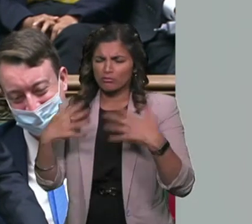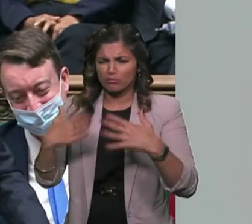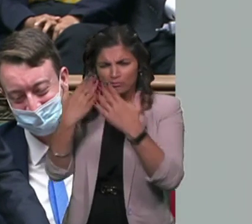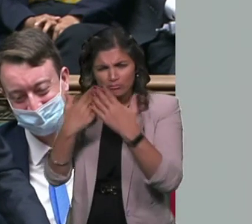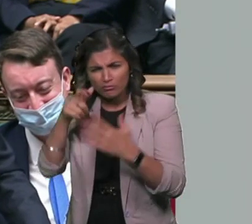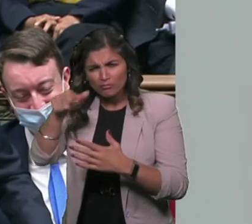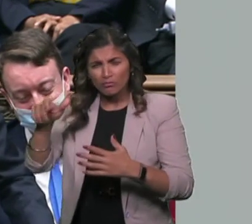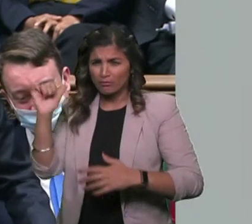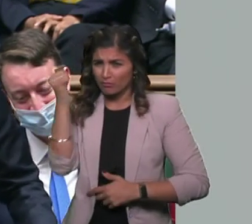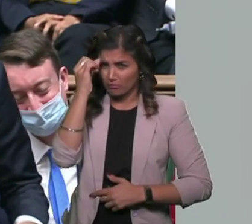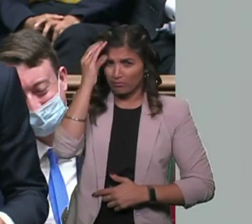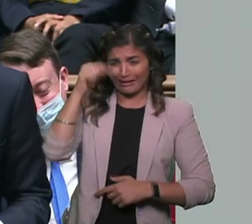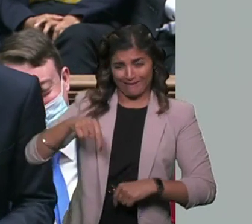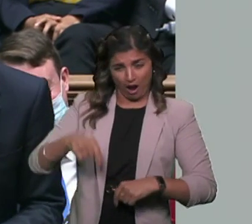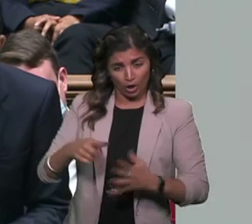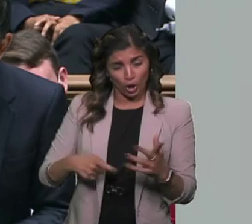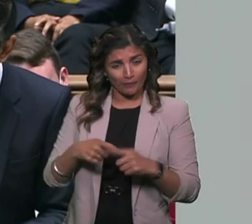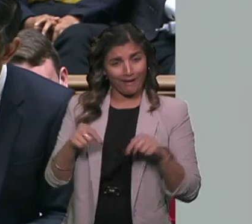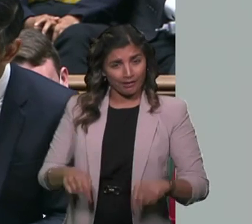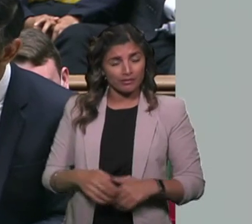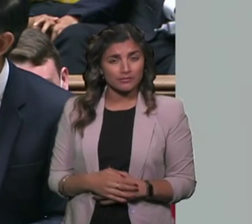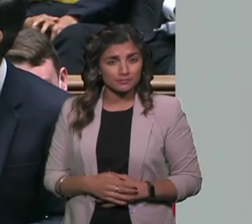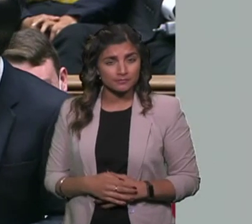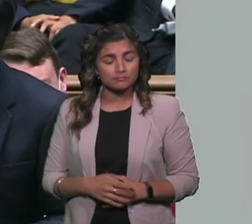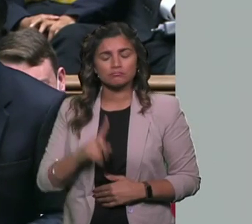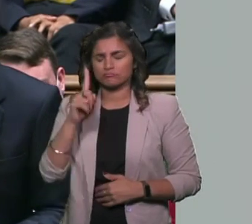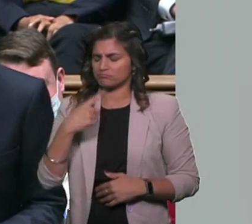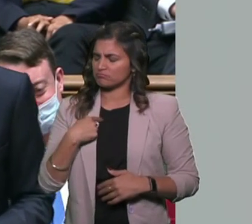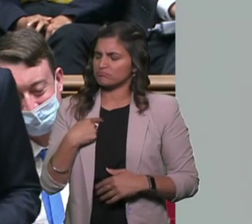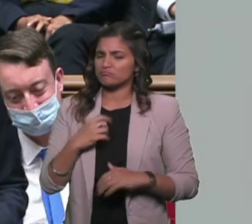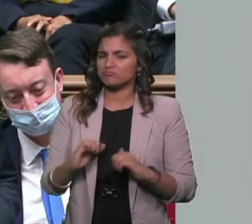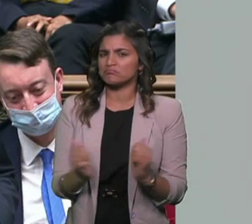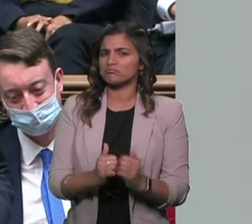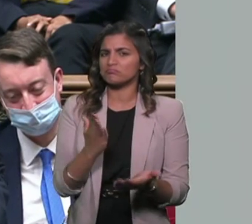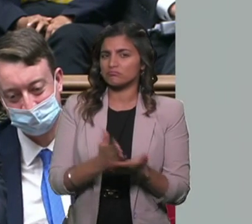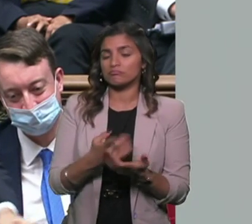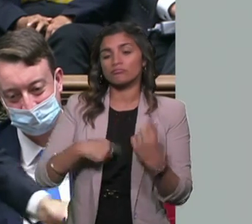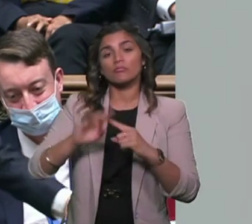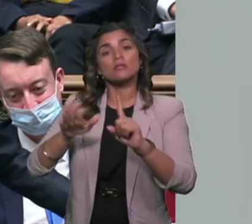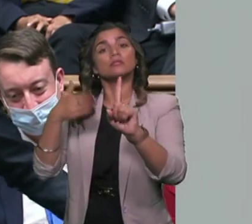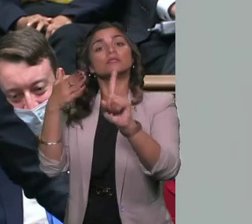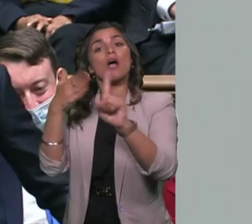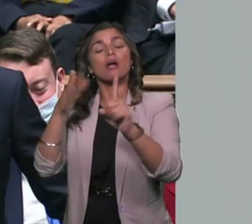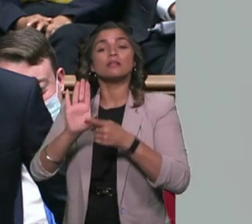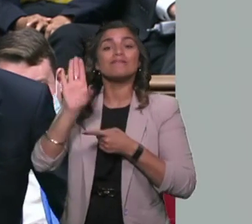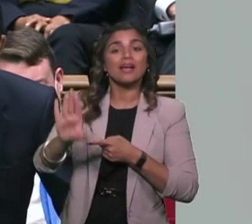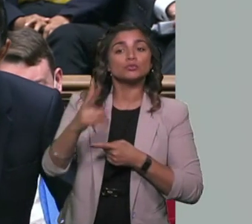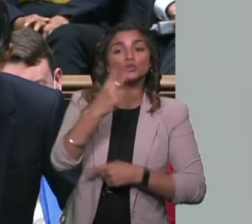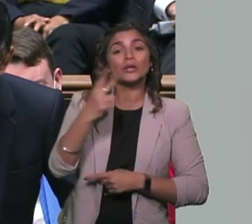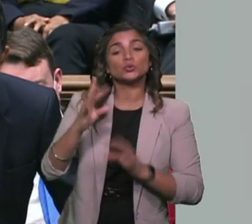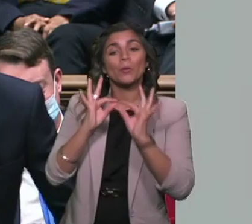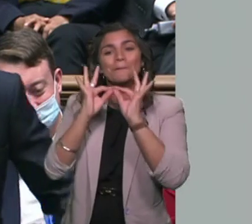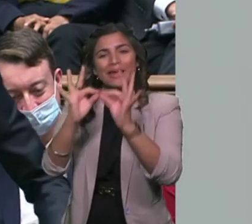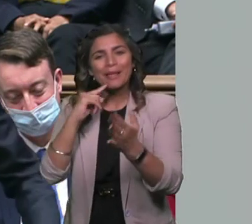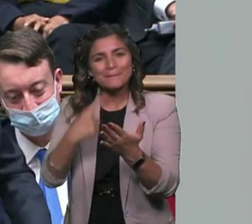We want to go further. I can confirm we will maintain our target to increase research and development investment to £22 billion.